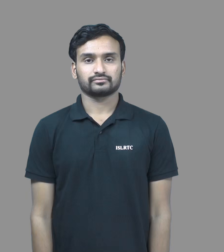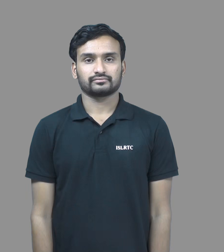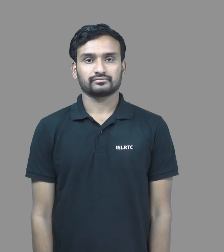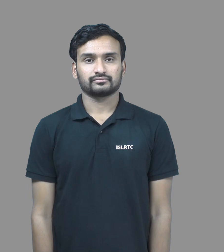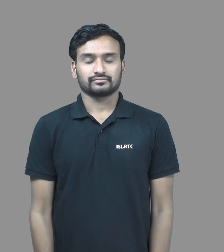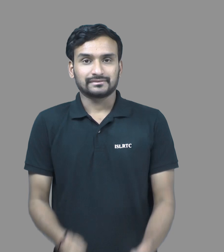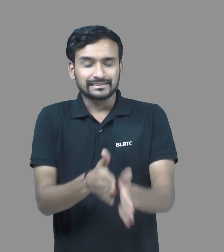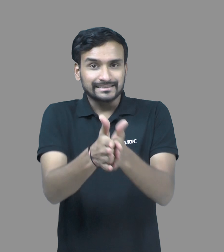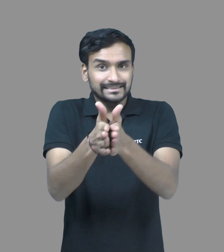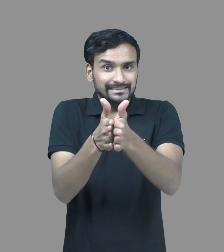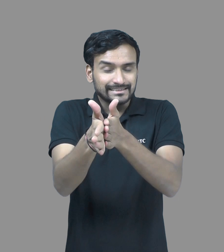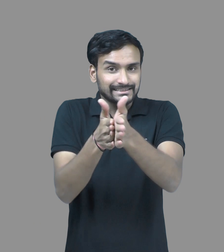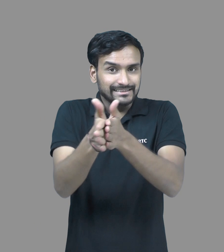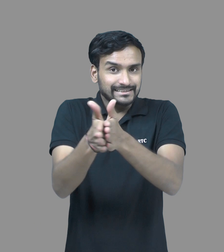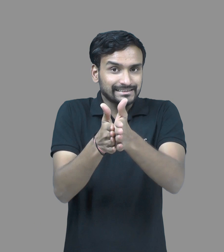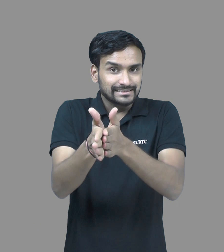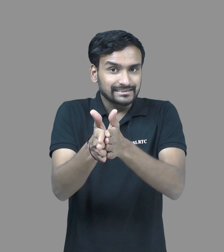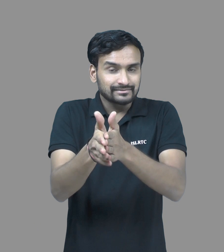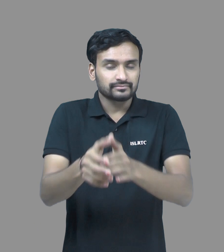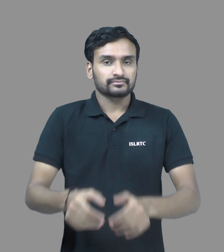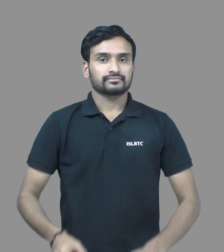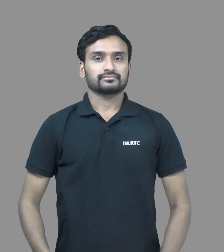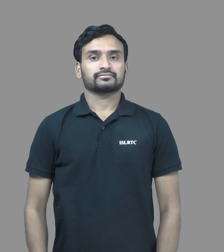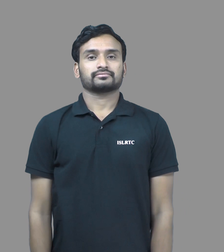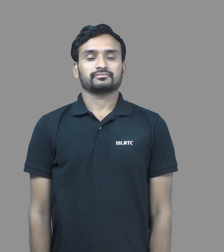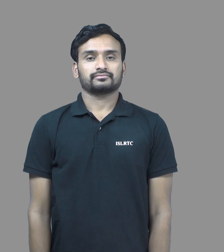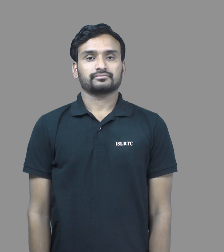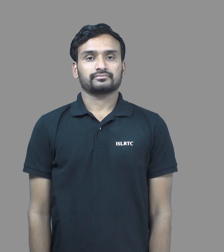Interest